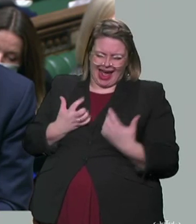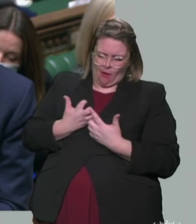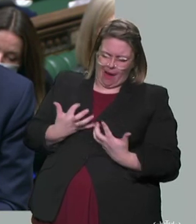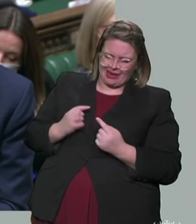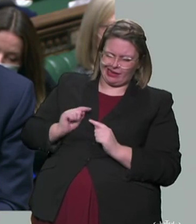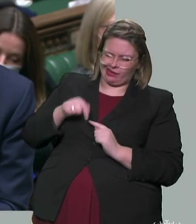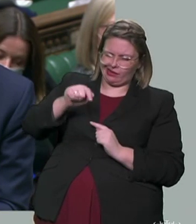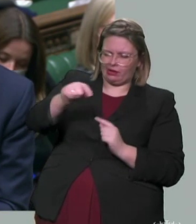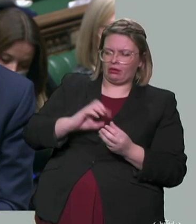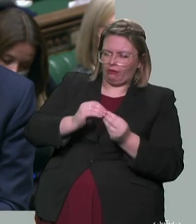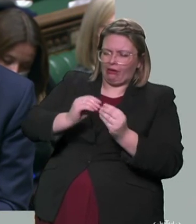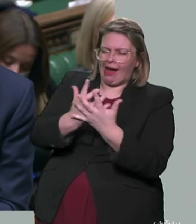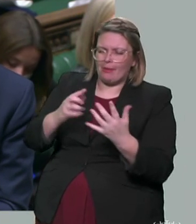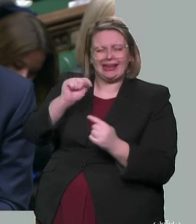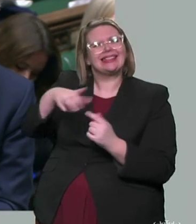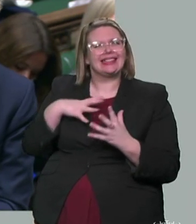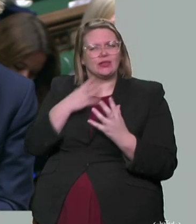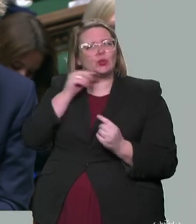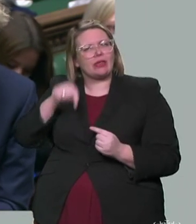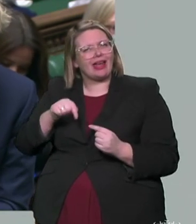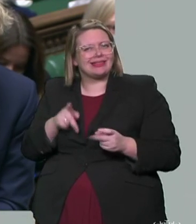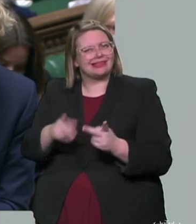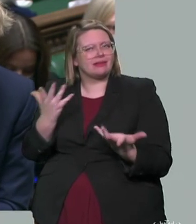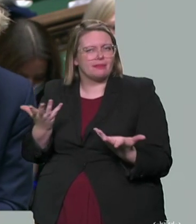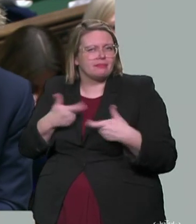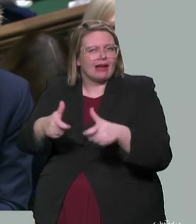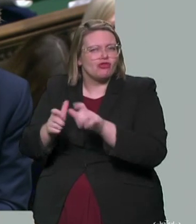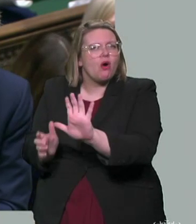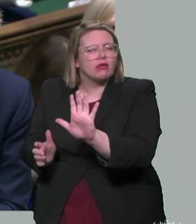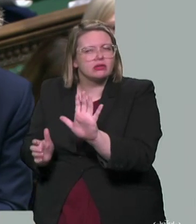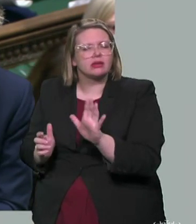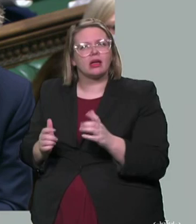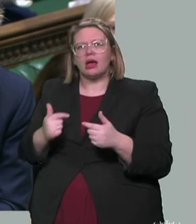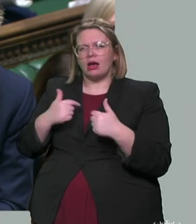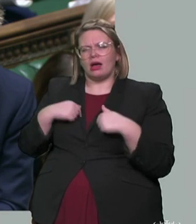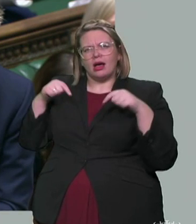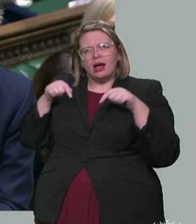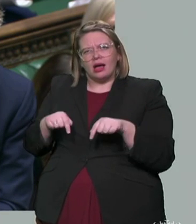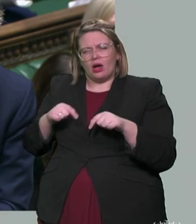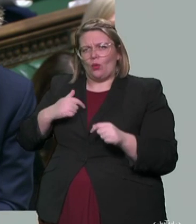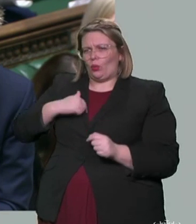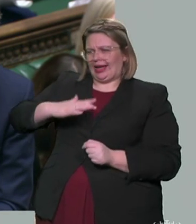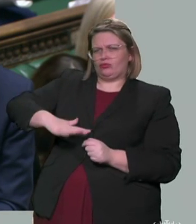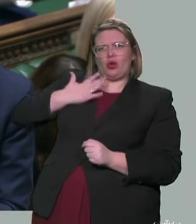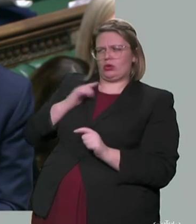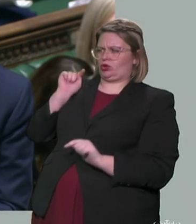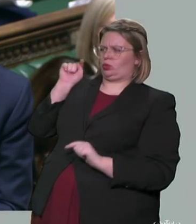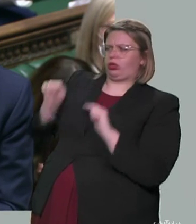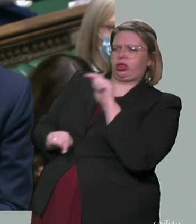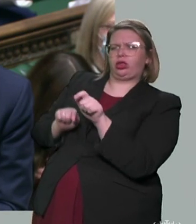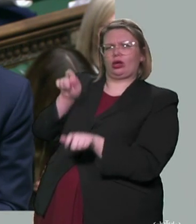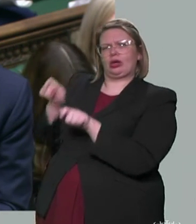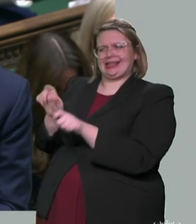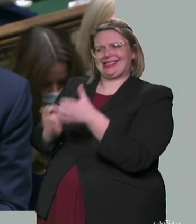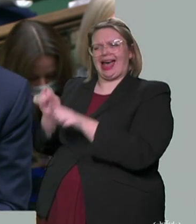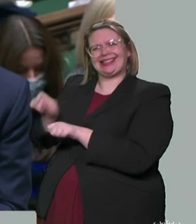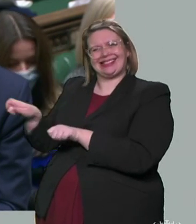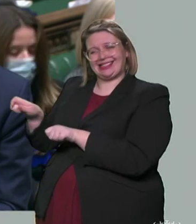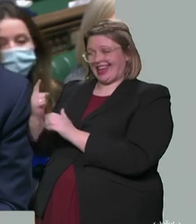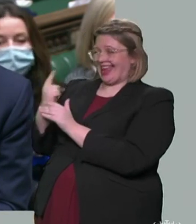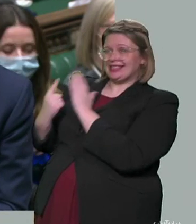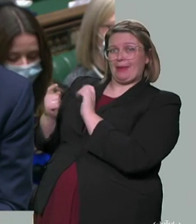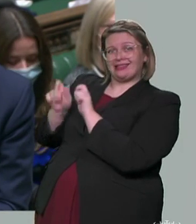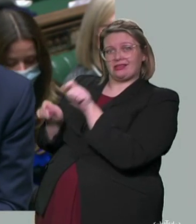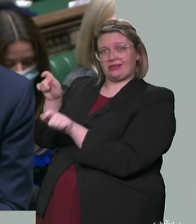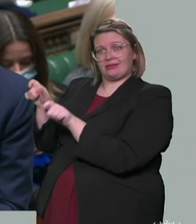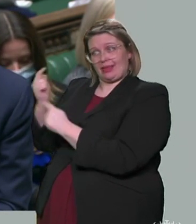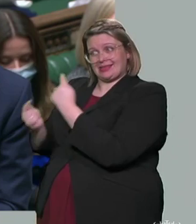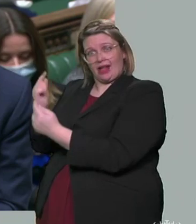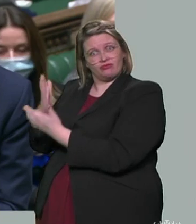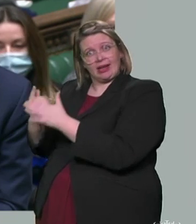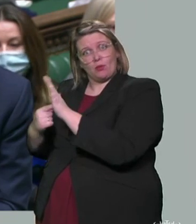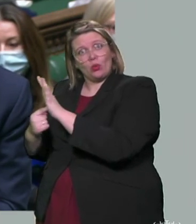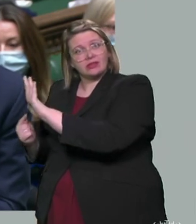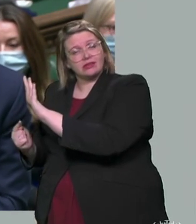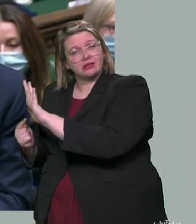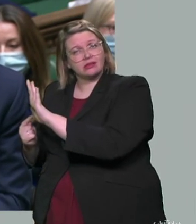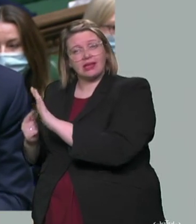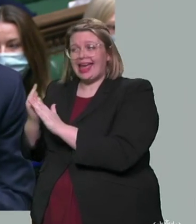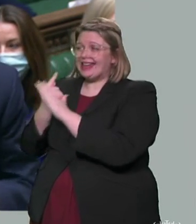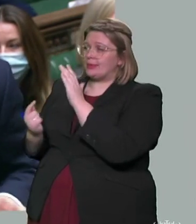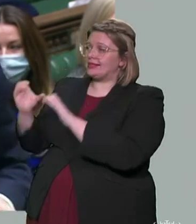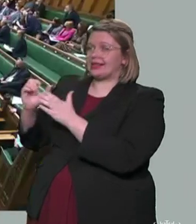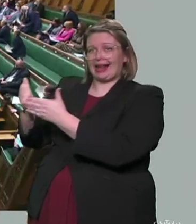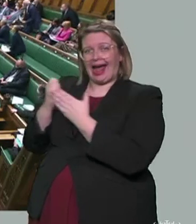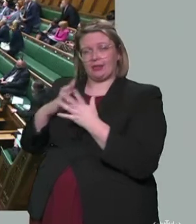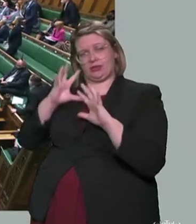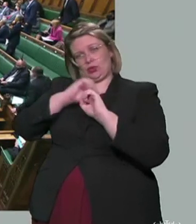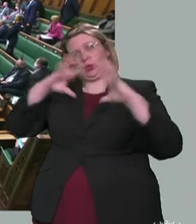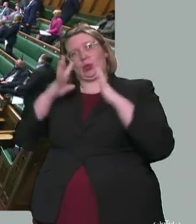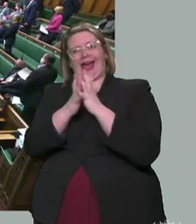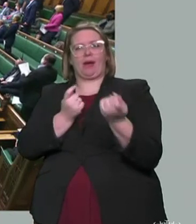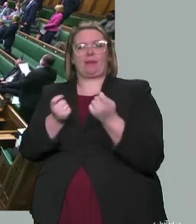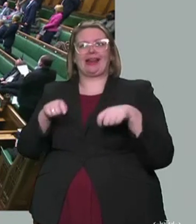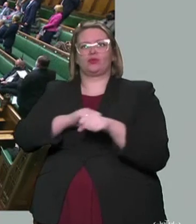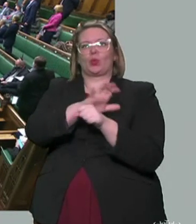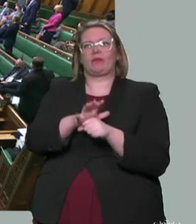we in this House should not in any way try to undermine or attack the independent scientists, whose independence is absolutely vital for our ability to handle this disease.